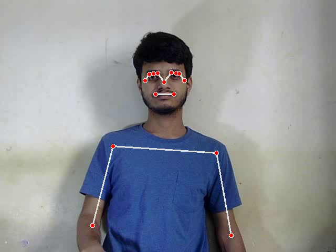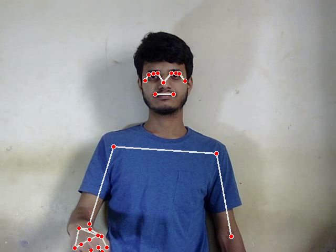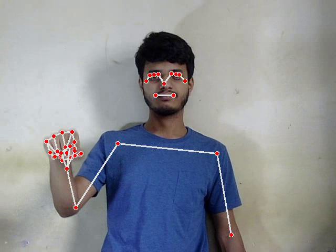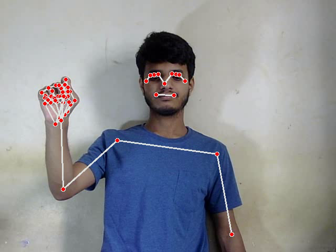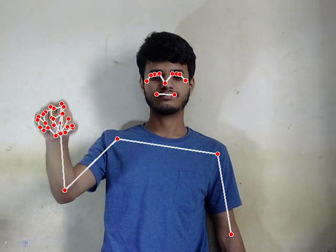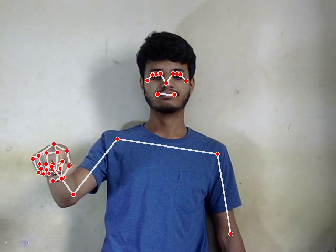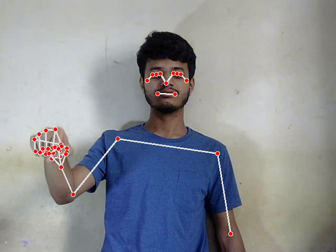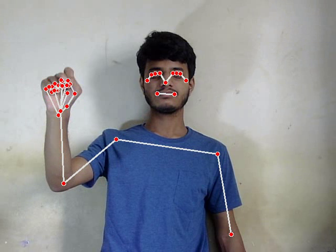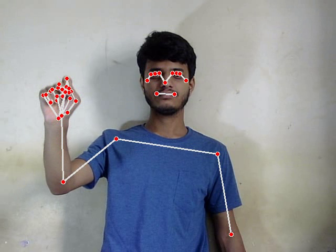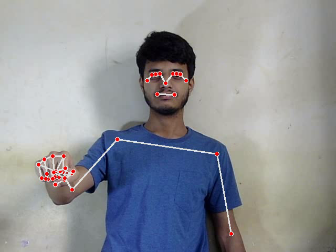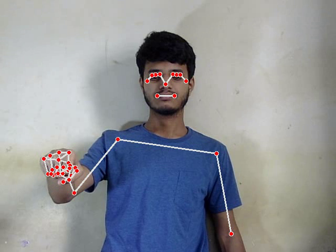yes